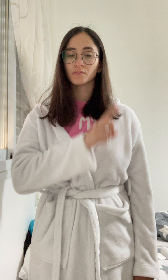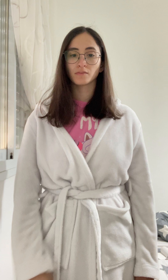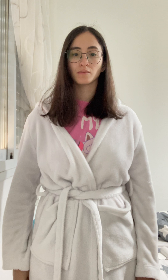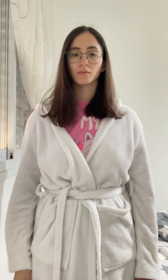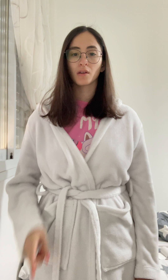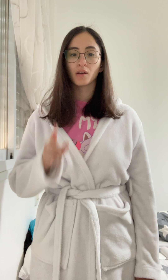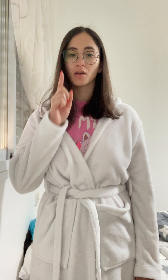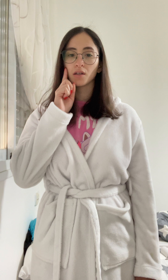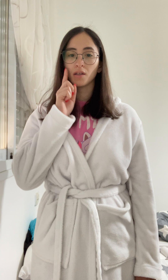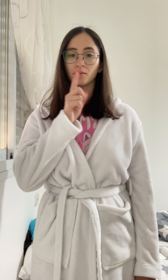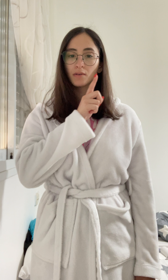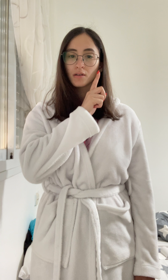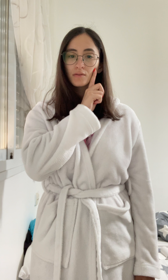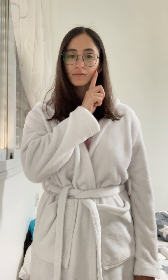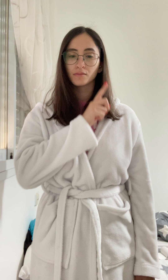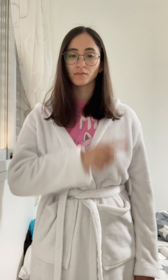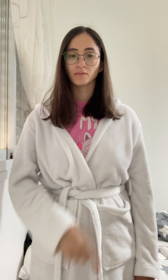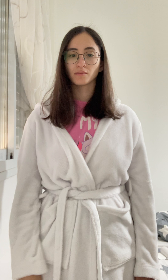אמא